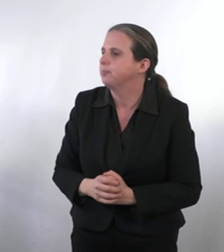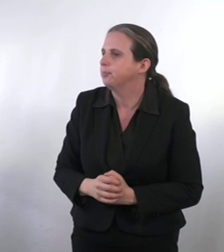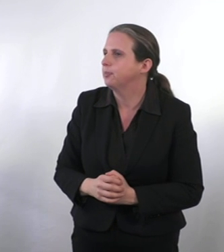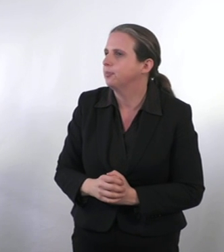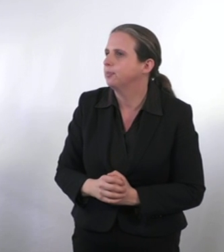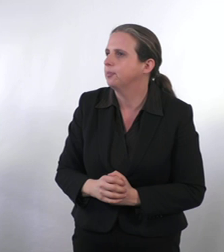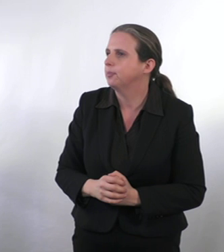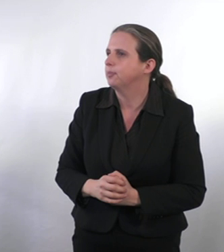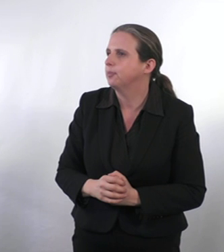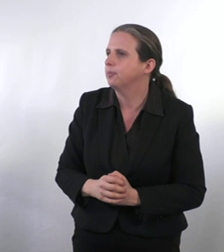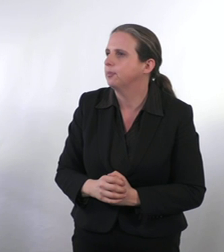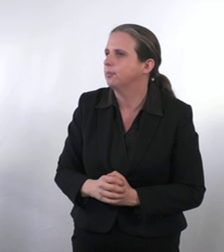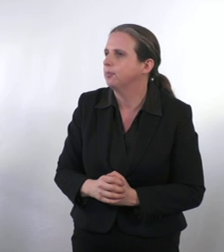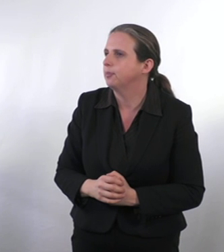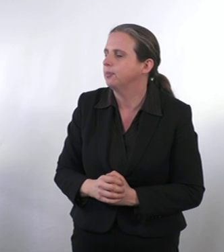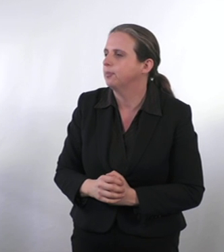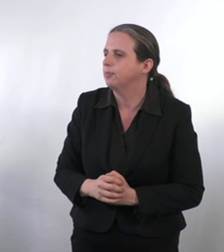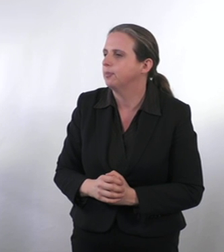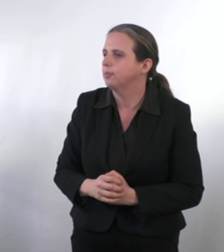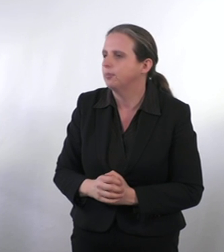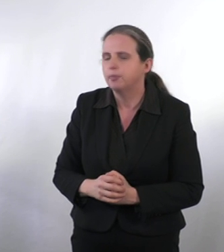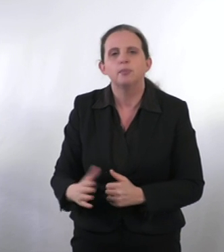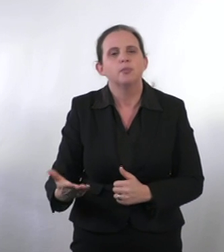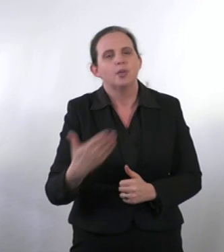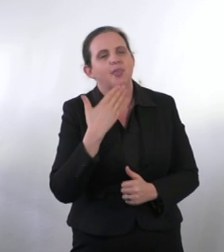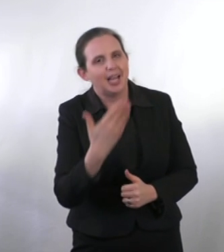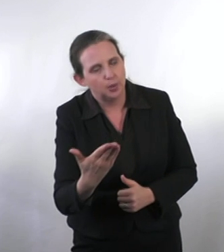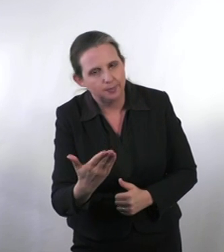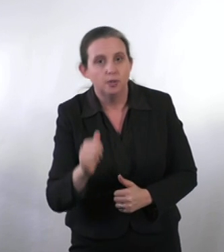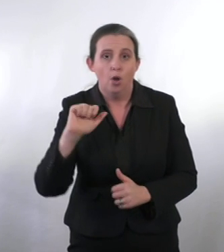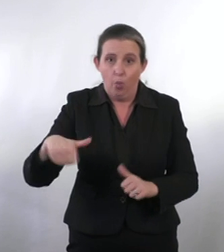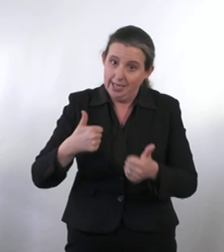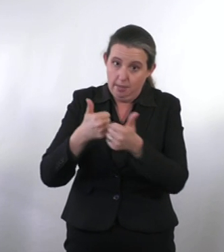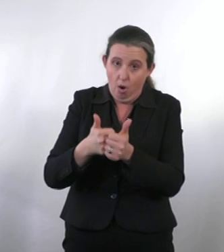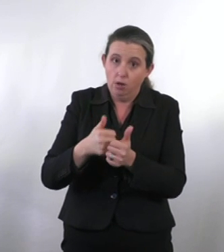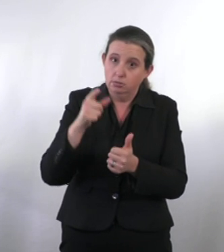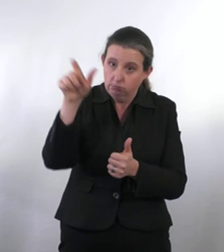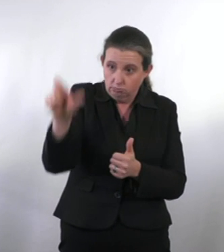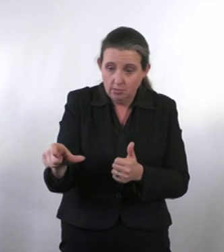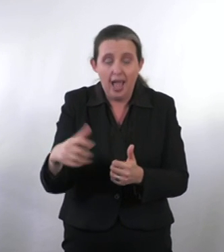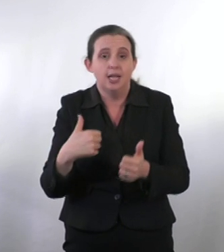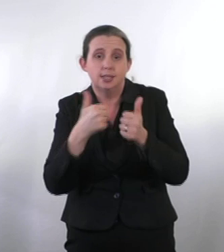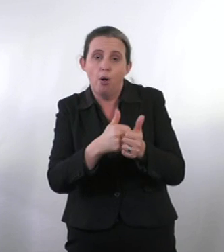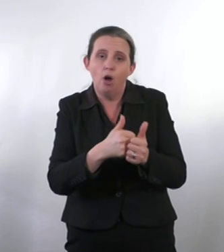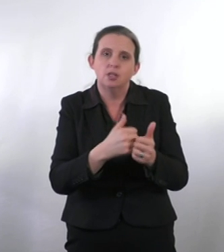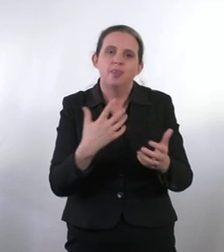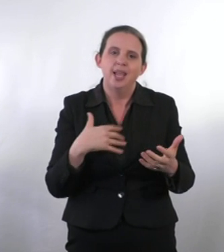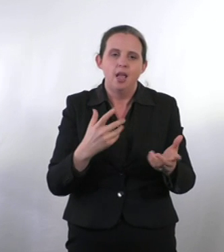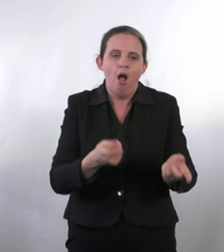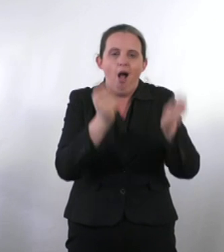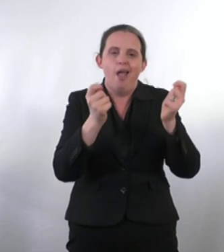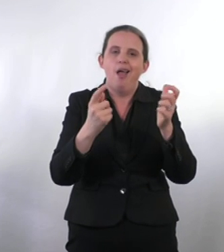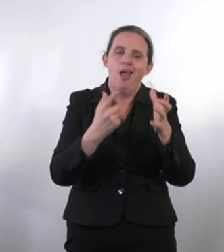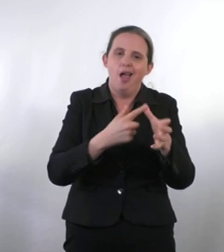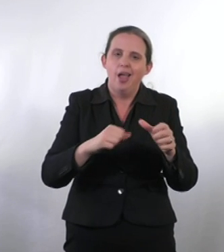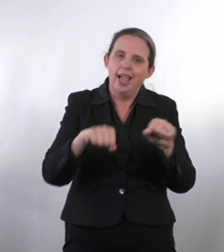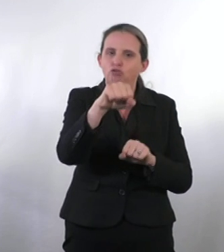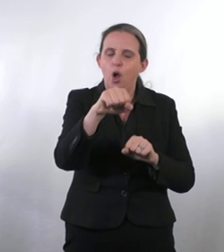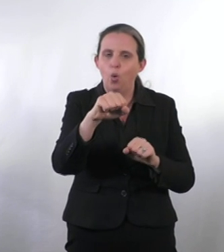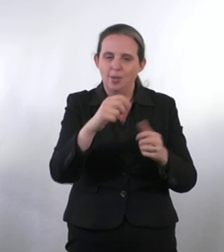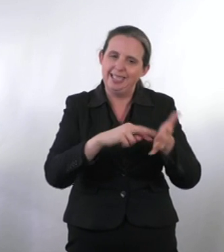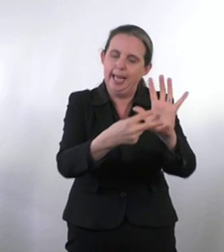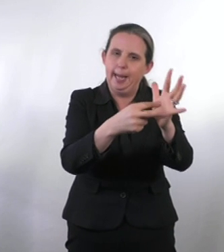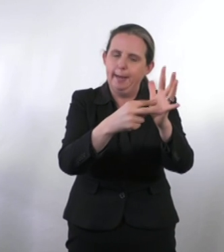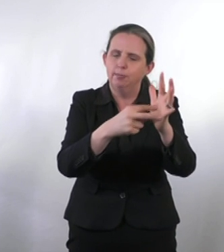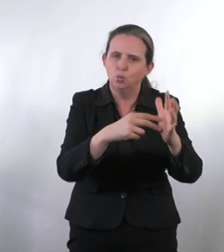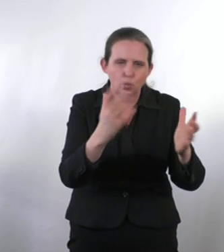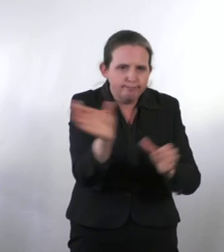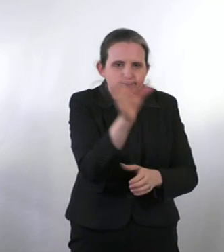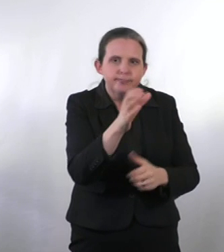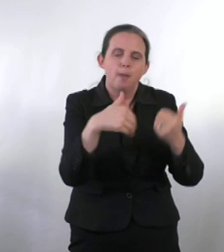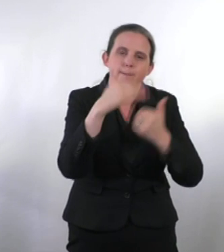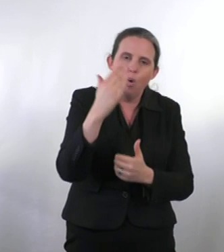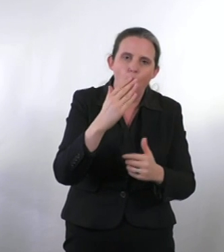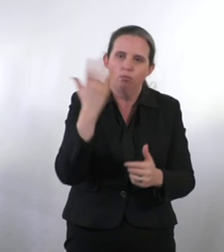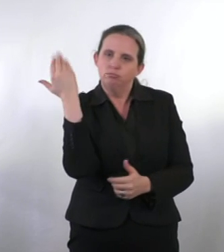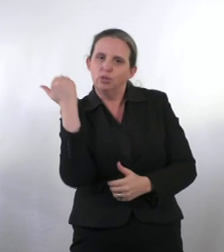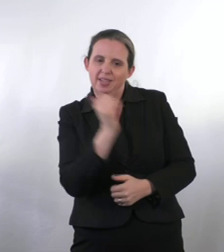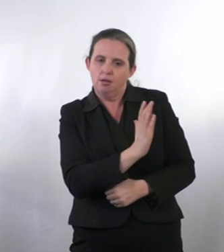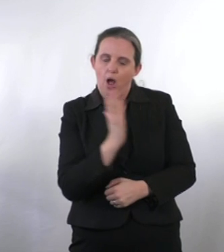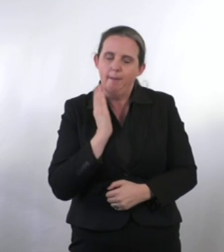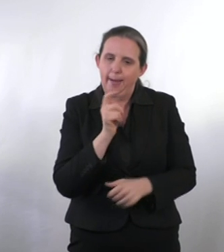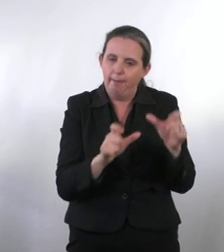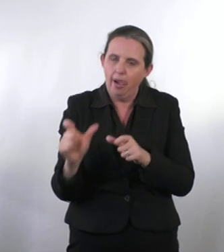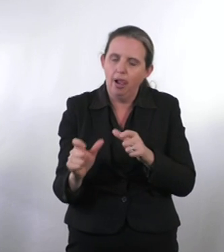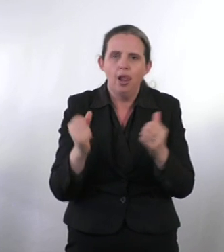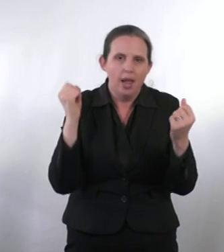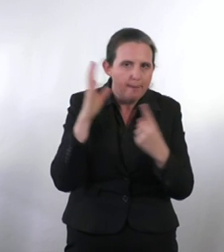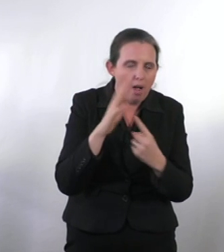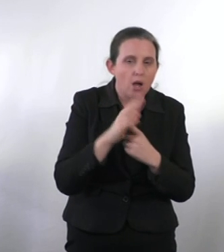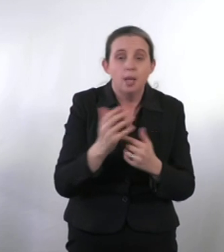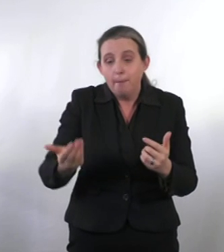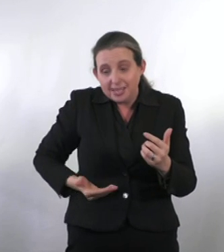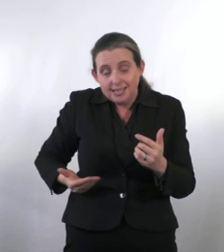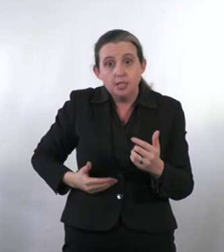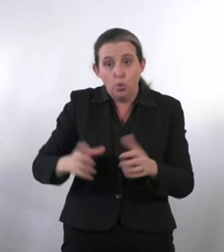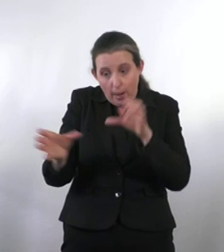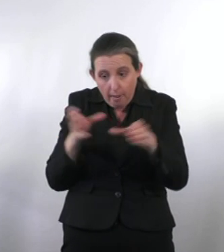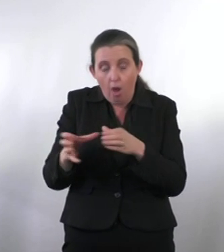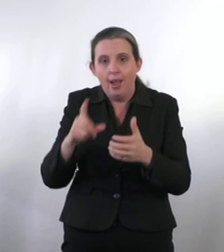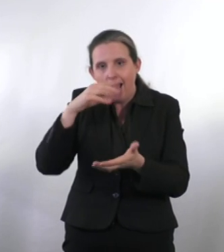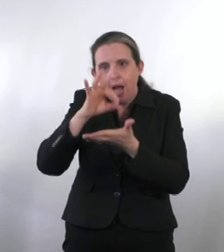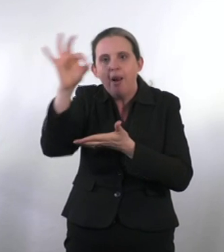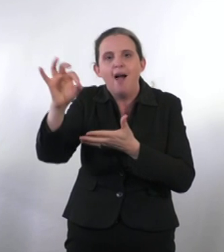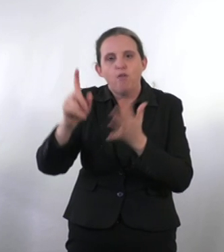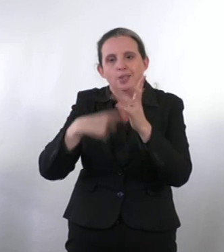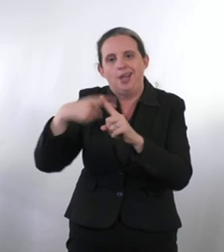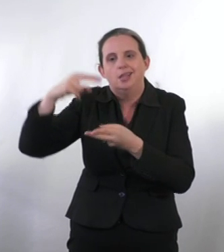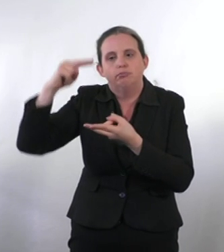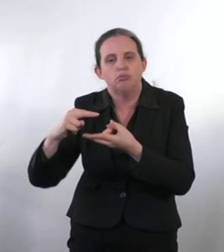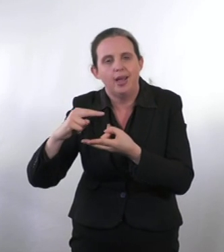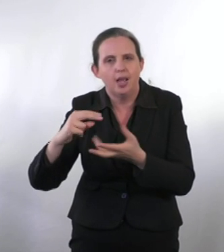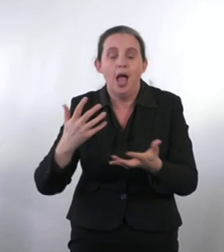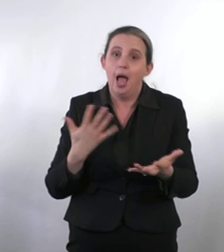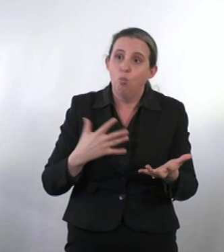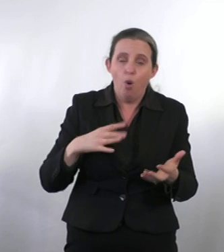We support schemes such as that run by Gerry Hill and his team at Hire a Hero, and we are encouraging businesses to hire veterans with a new national insurance tax break for businesses that do so and, of course, making it easier for veterans to join the civil service.